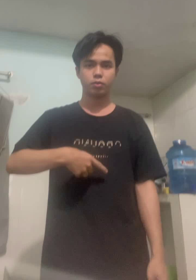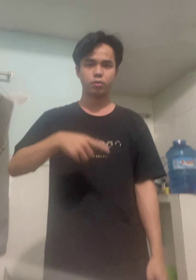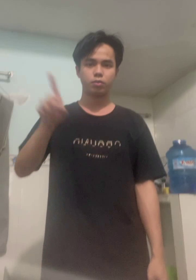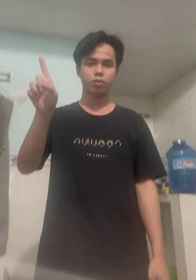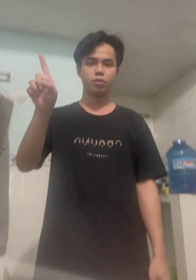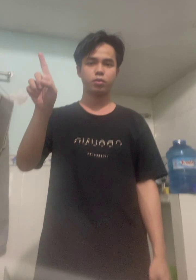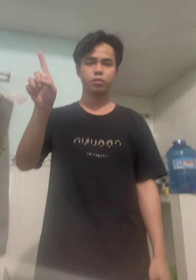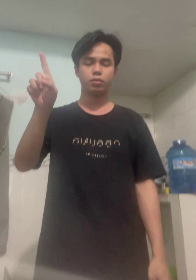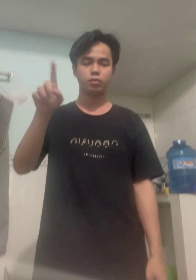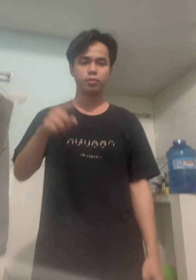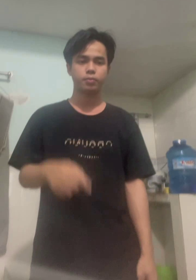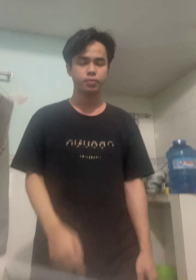di